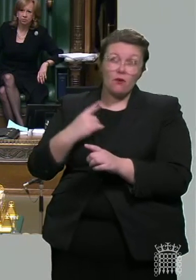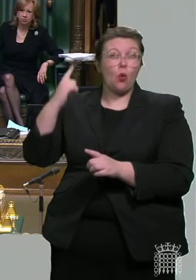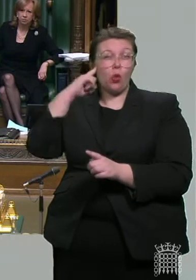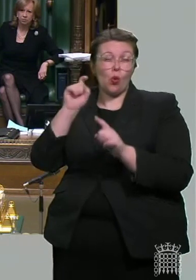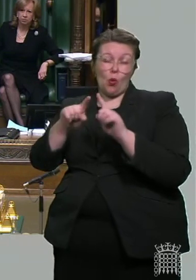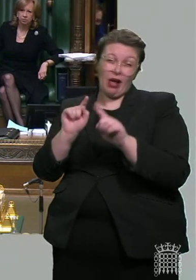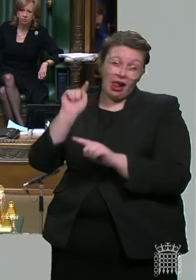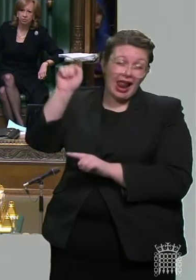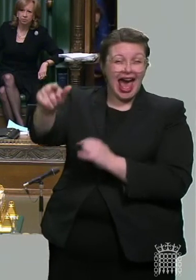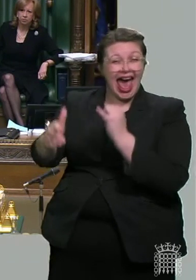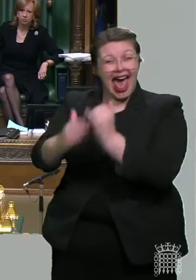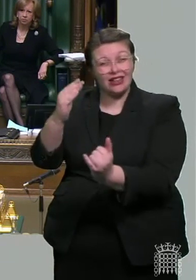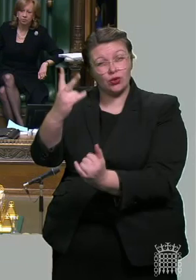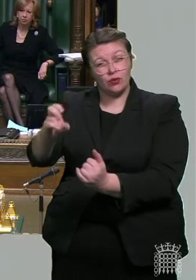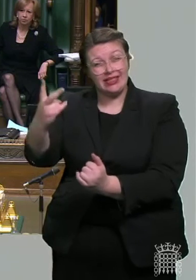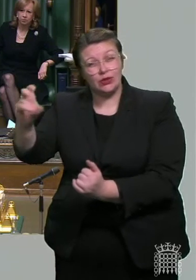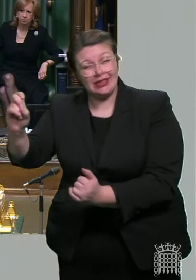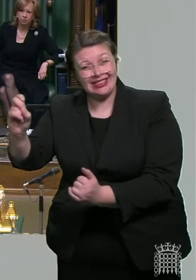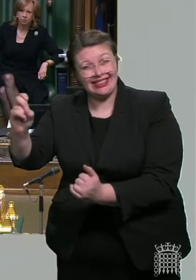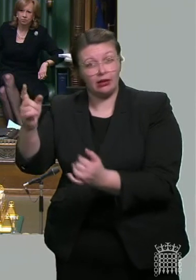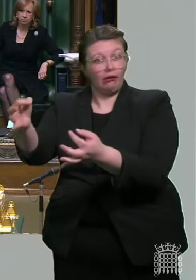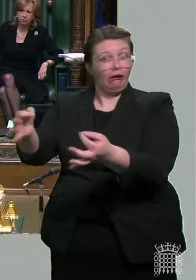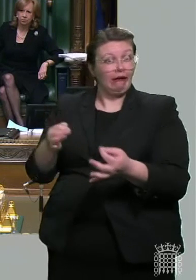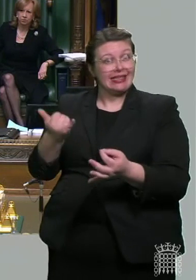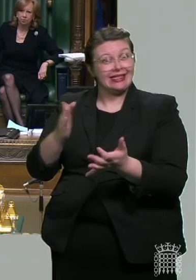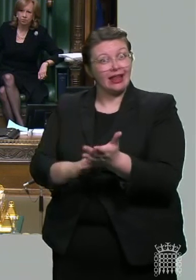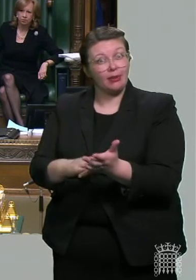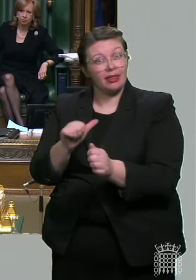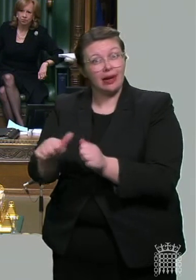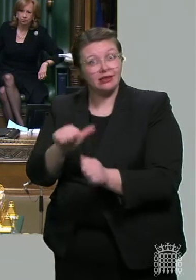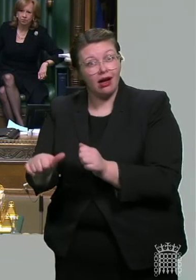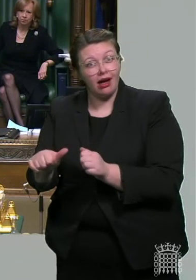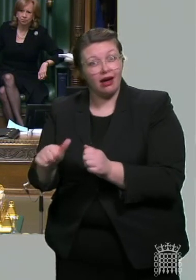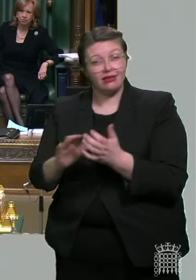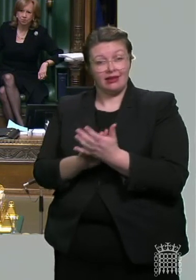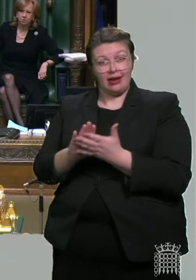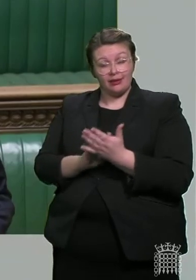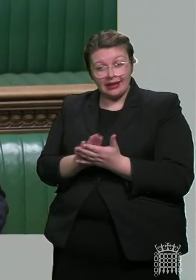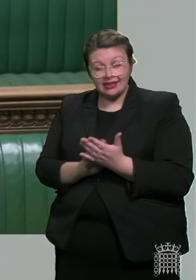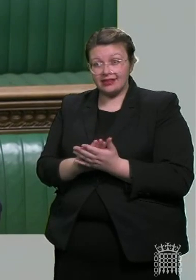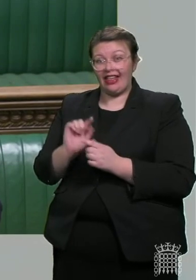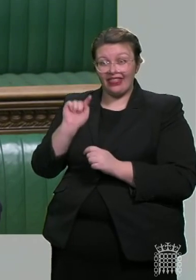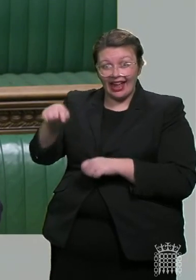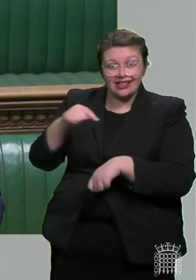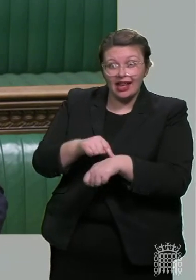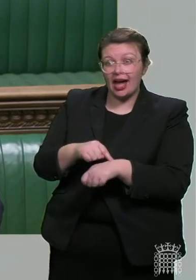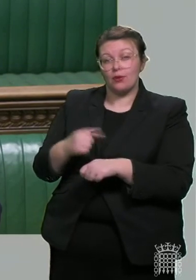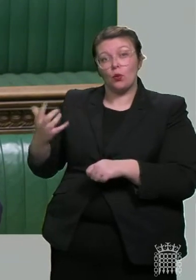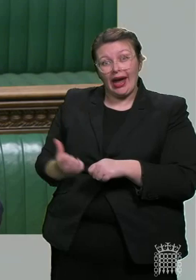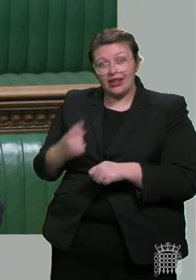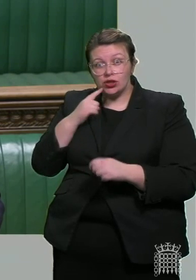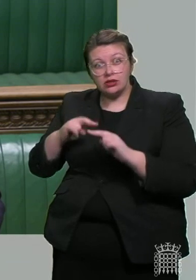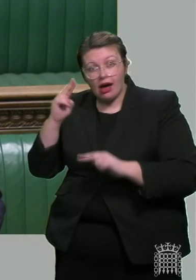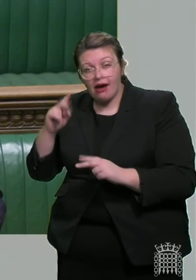That means growth is faster, unemployment lower, wages higher, investment higher, household incomes higher.